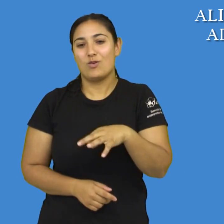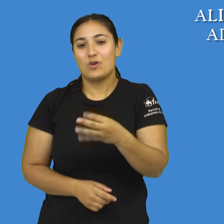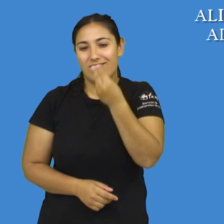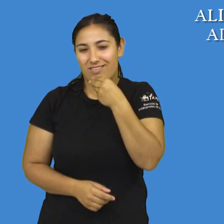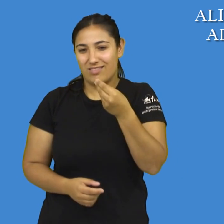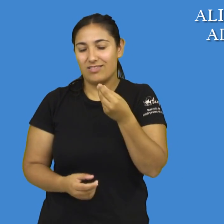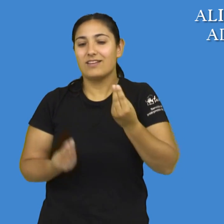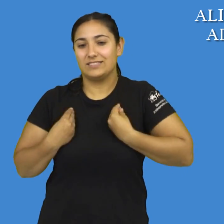comer